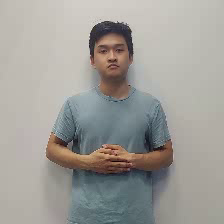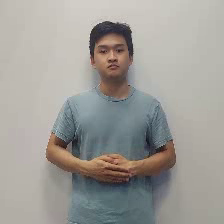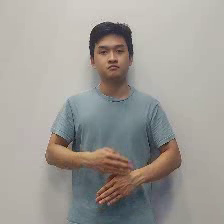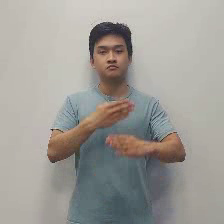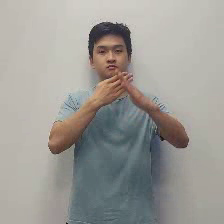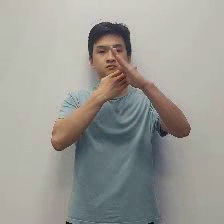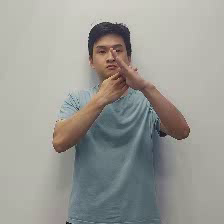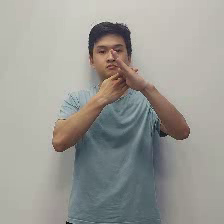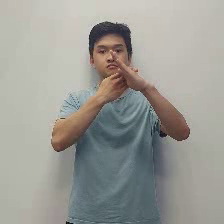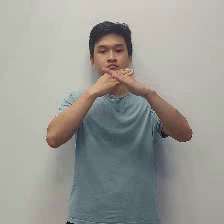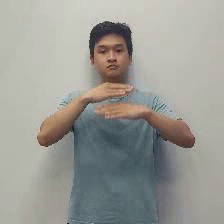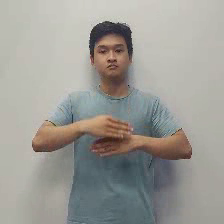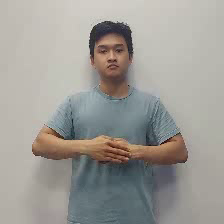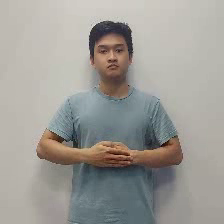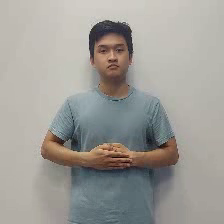Trường học